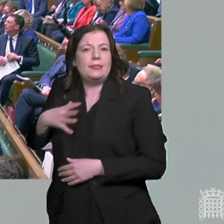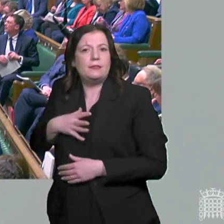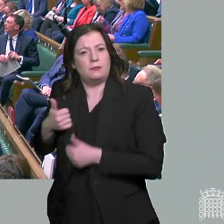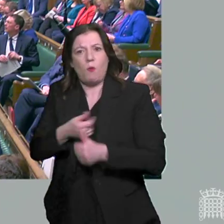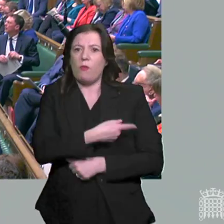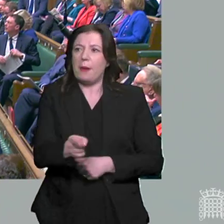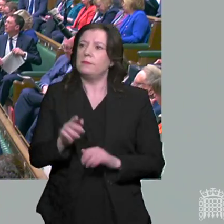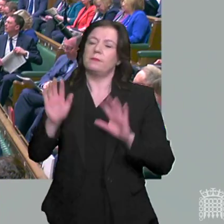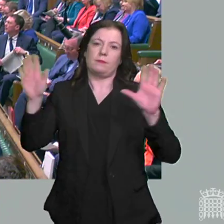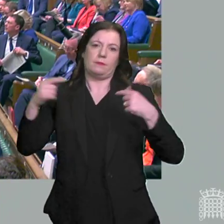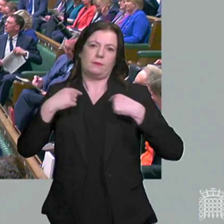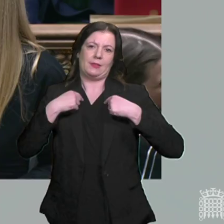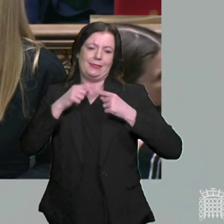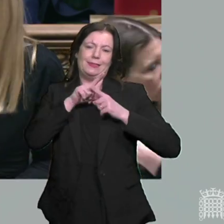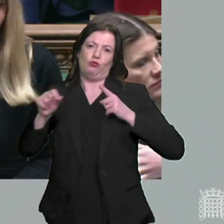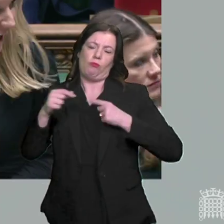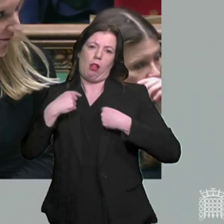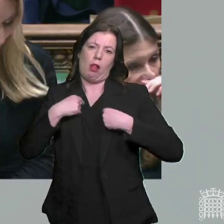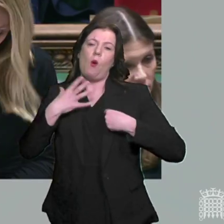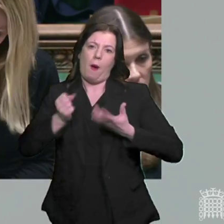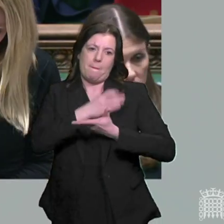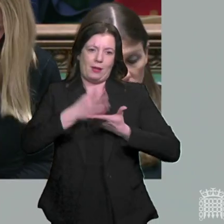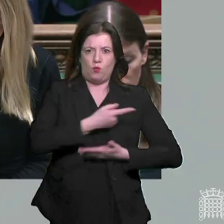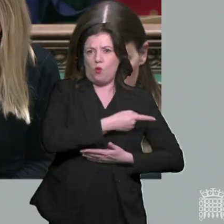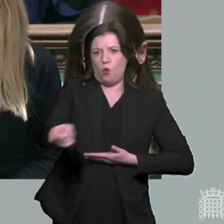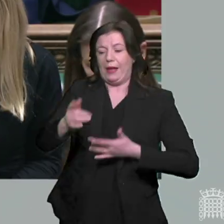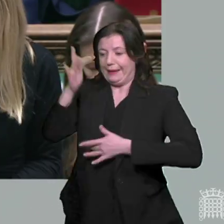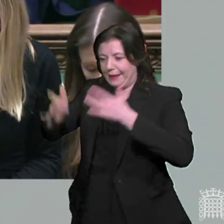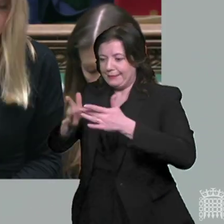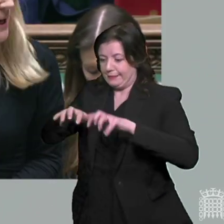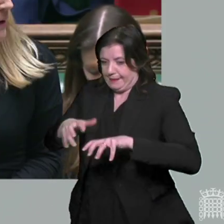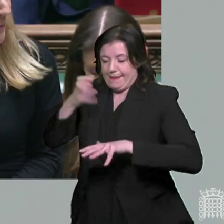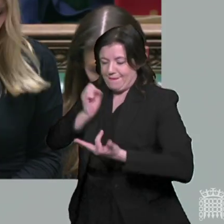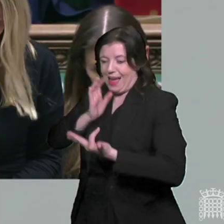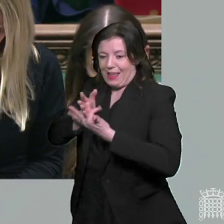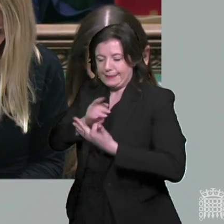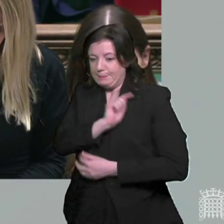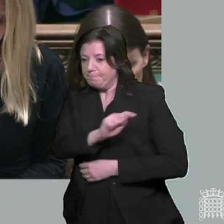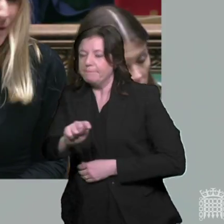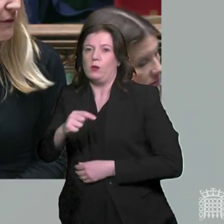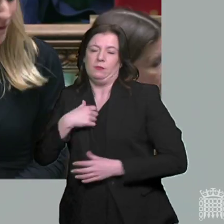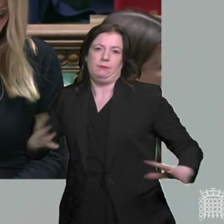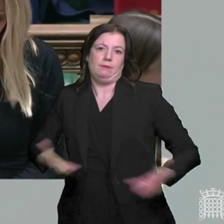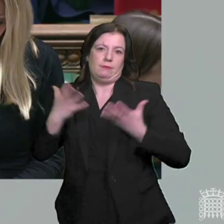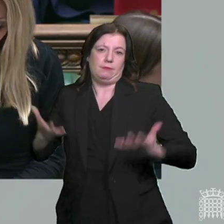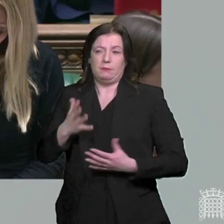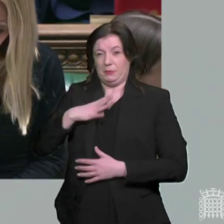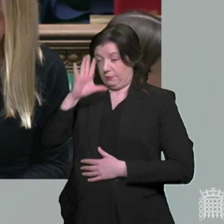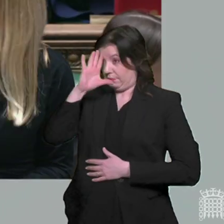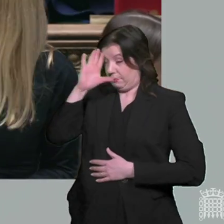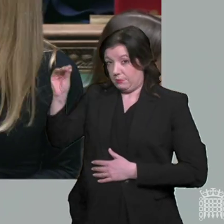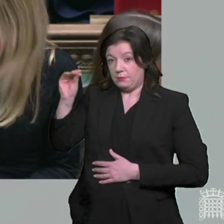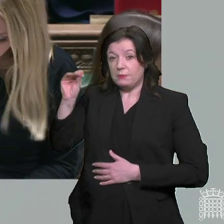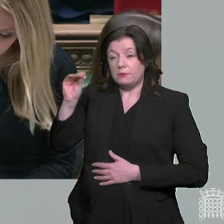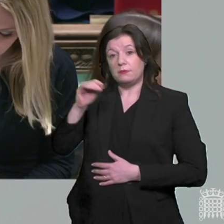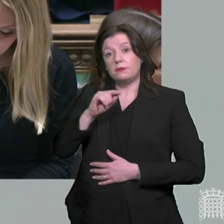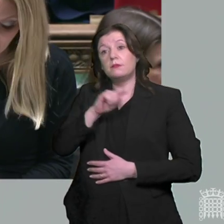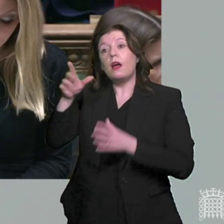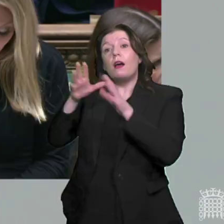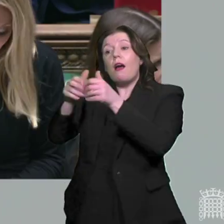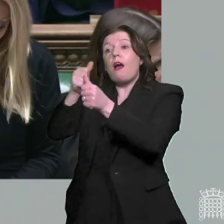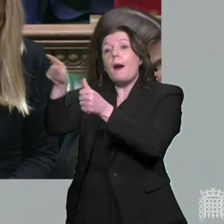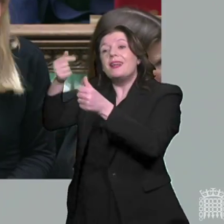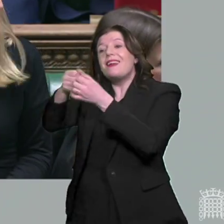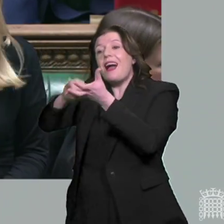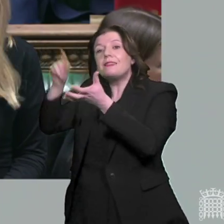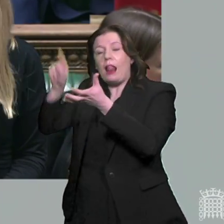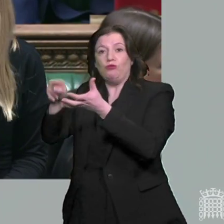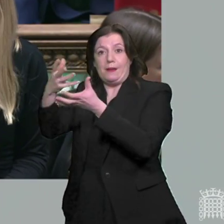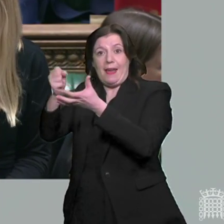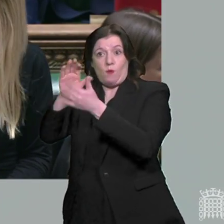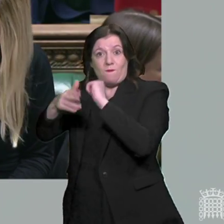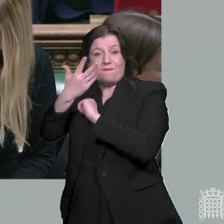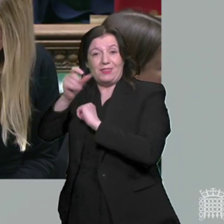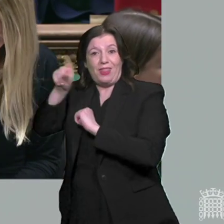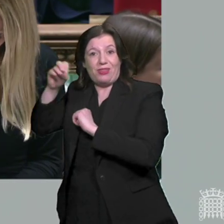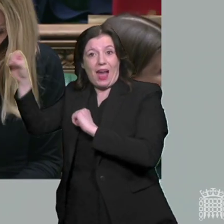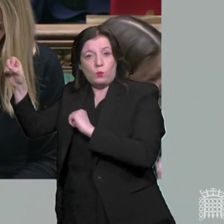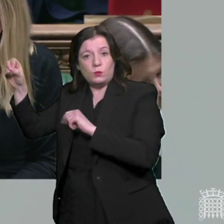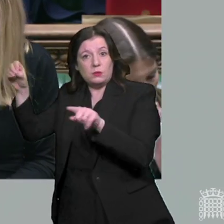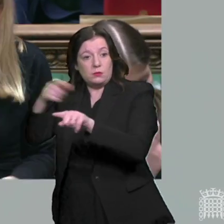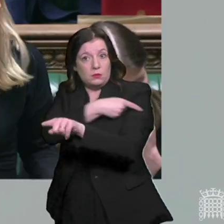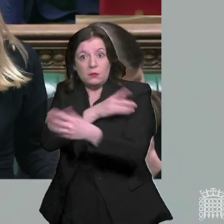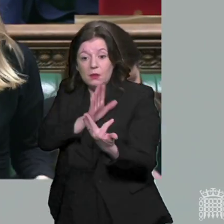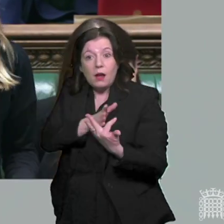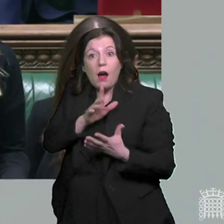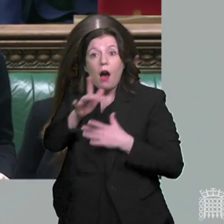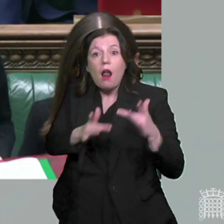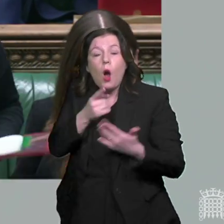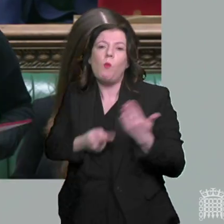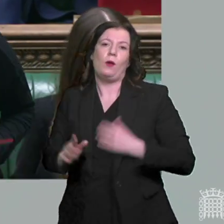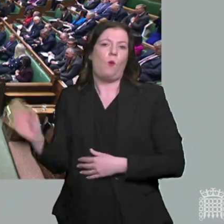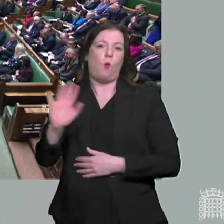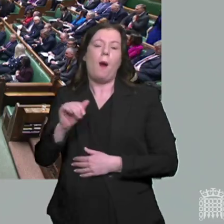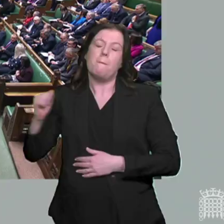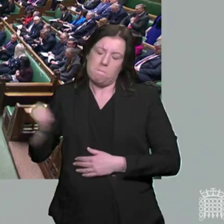As the digital infrastructure Minister, I want to ensure that everyone has great access to the internet, but he might be interested to know that suppliers with more than 50,000 customers must allow people to pay energy bills in cash or on prepayment, and talk to them over the phone.